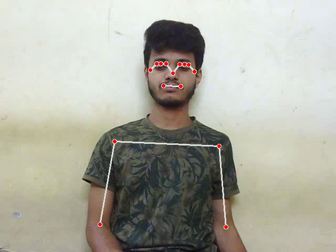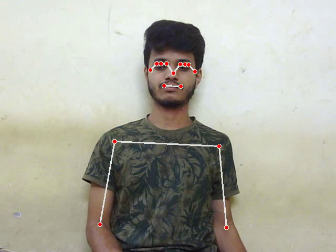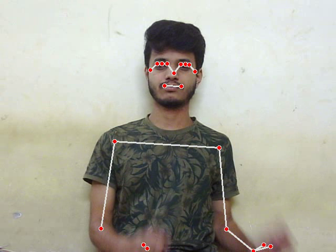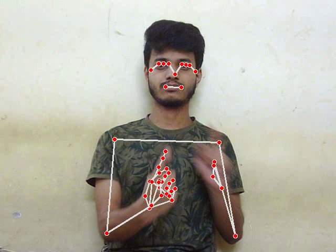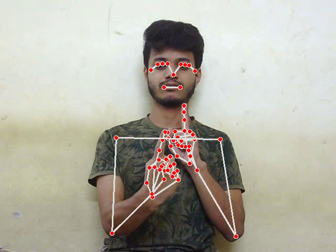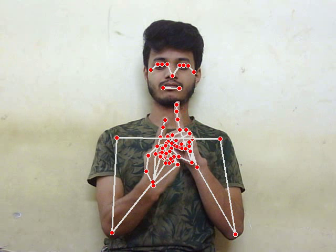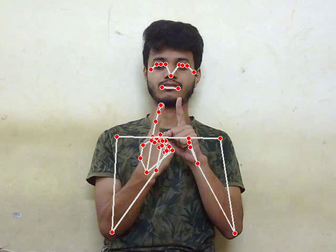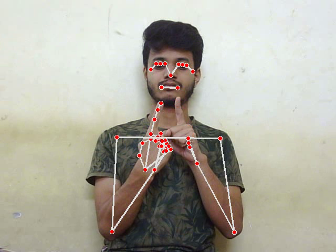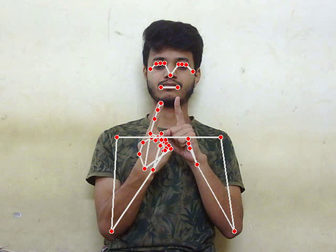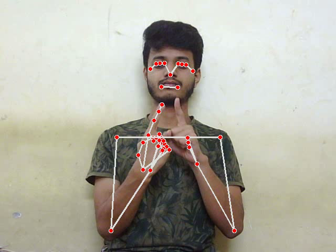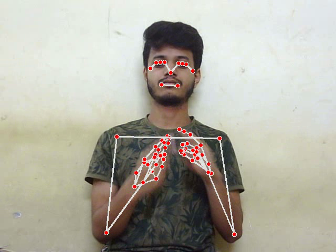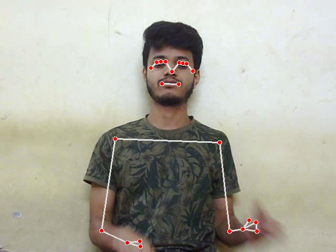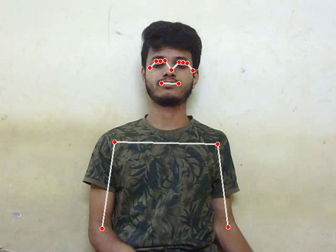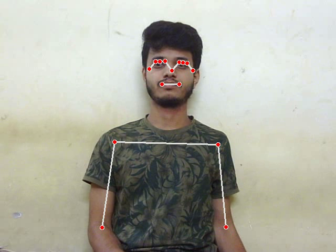meet